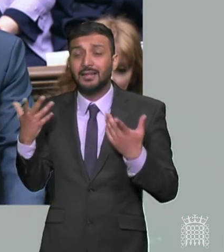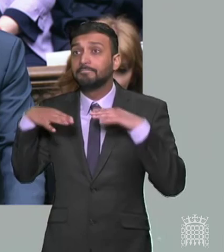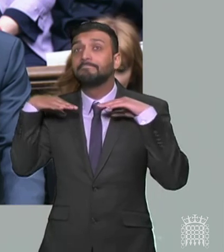Working people are